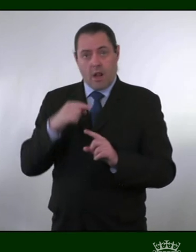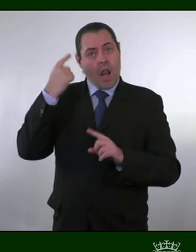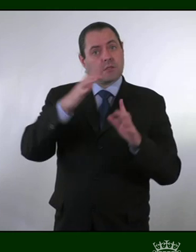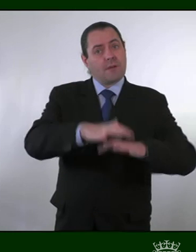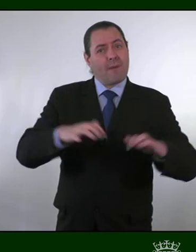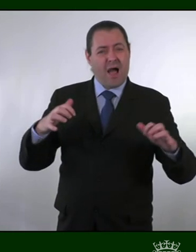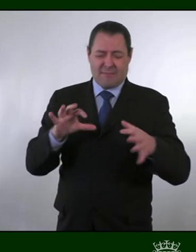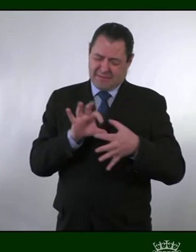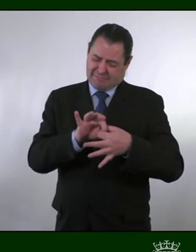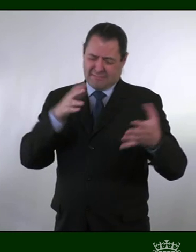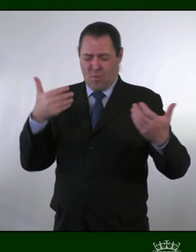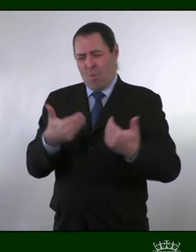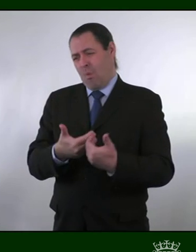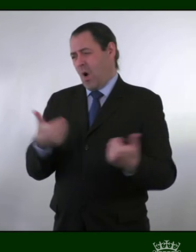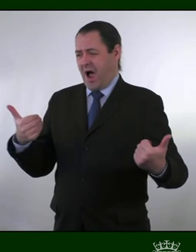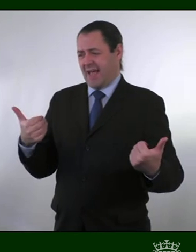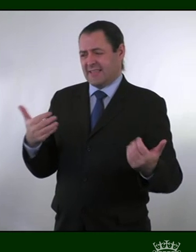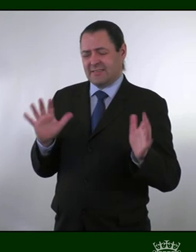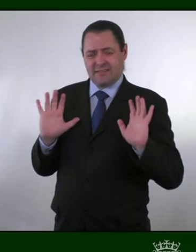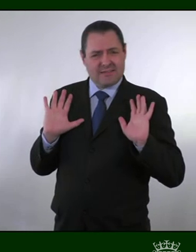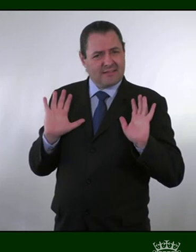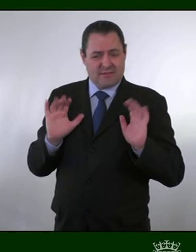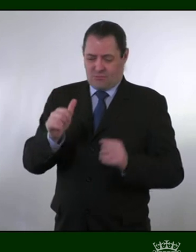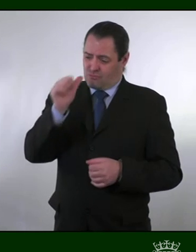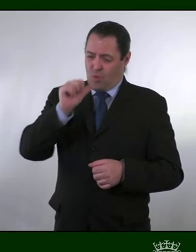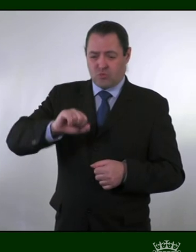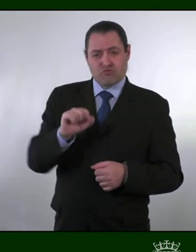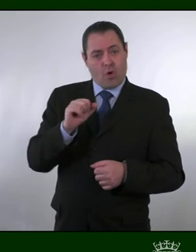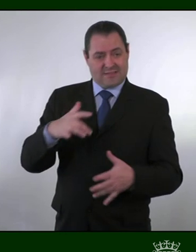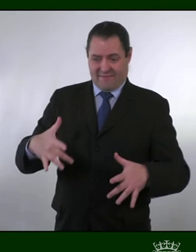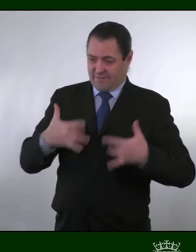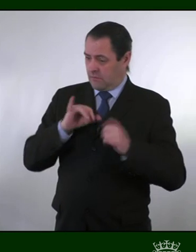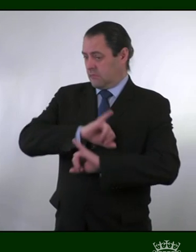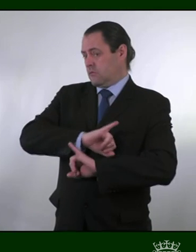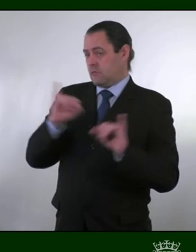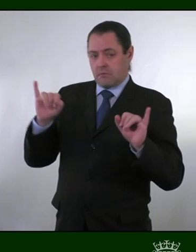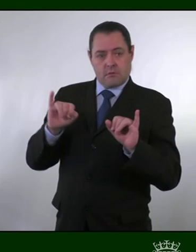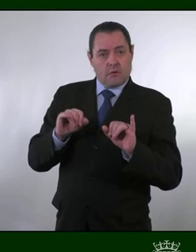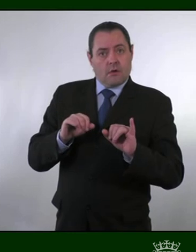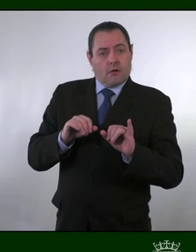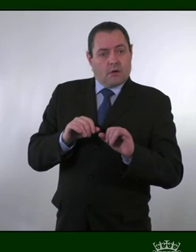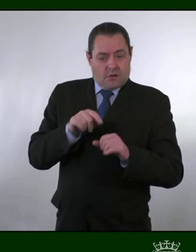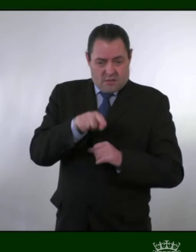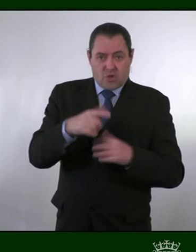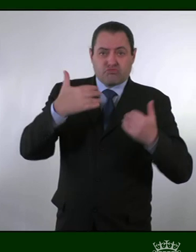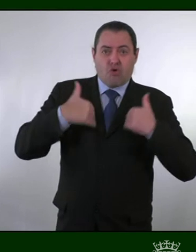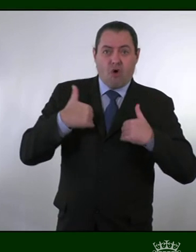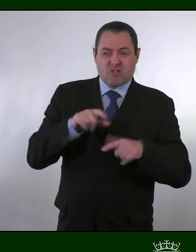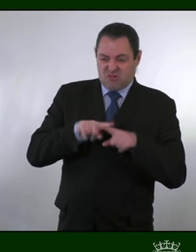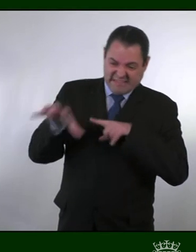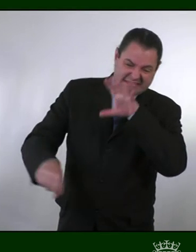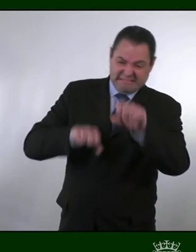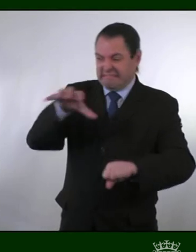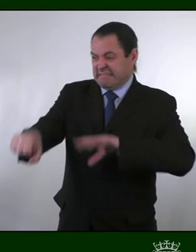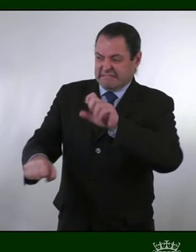We know that these were not just flippant remarks, when Scotland faces the biggest threat to devolution with the Tory power grab Bill.